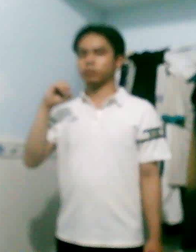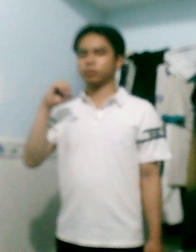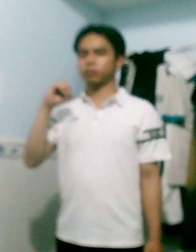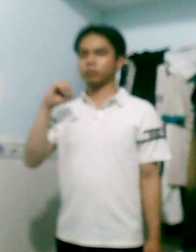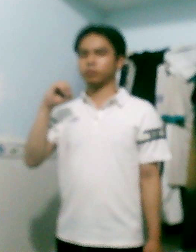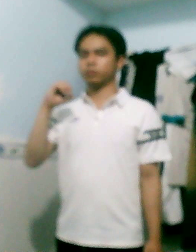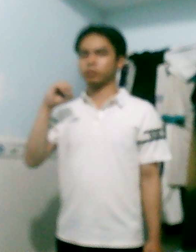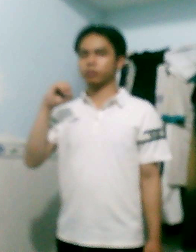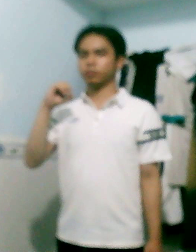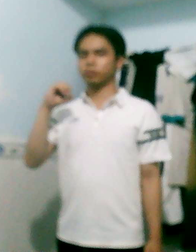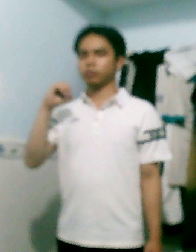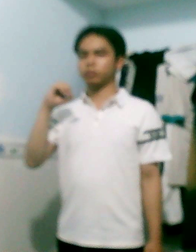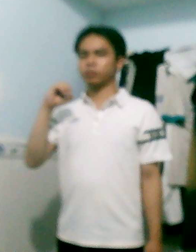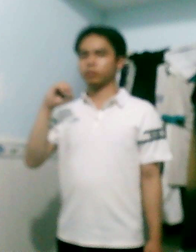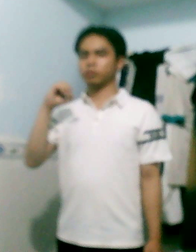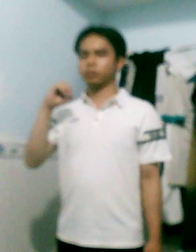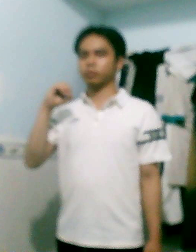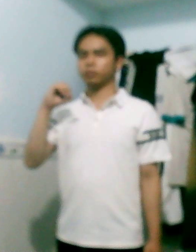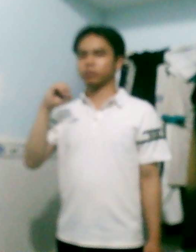o